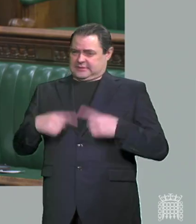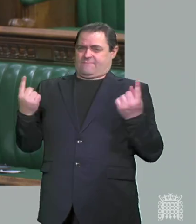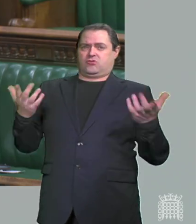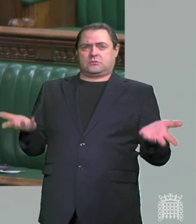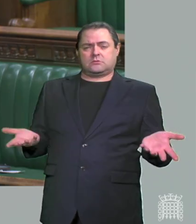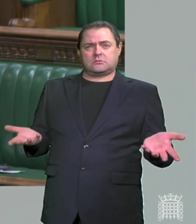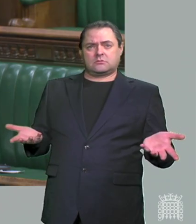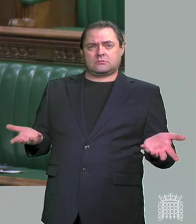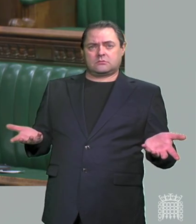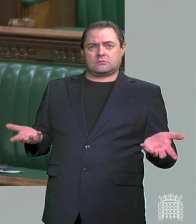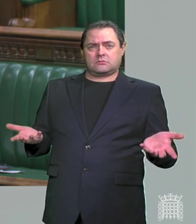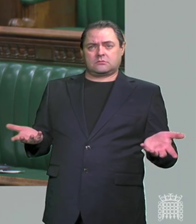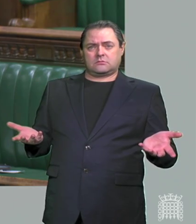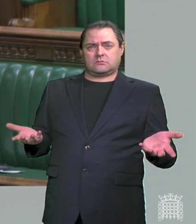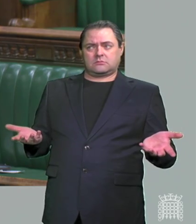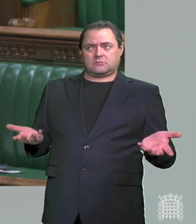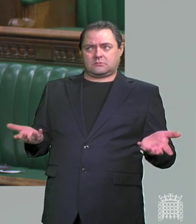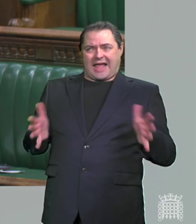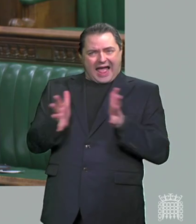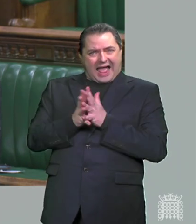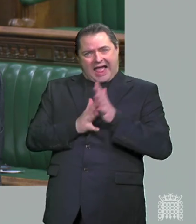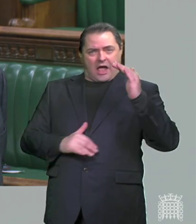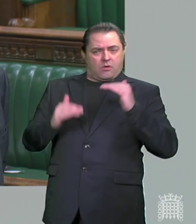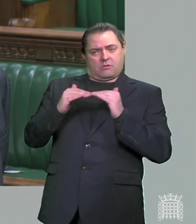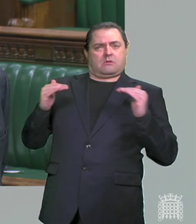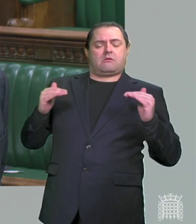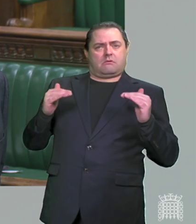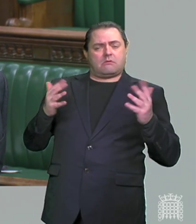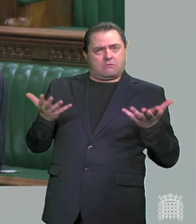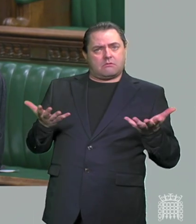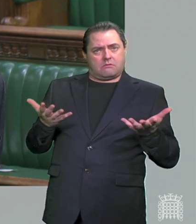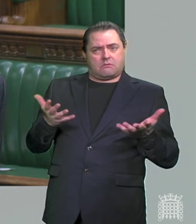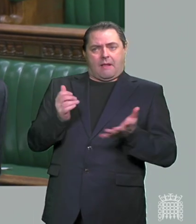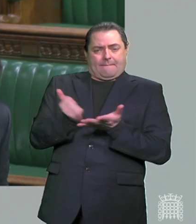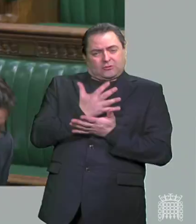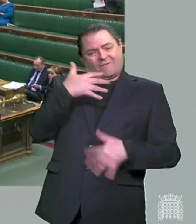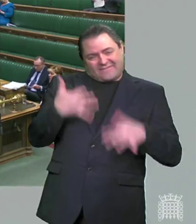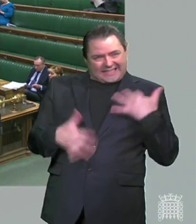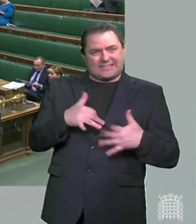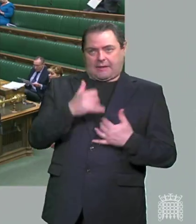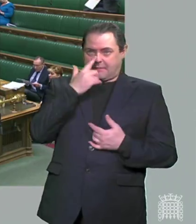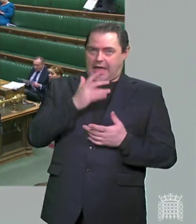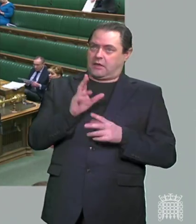What does he intend to do to right that wrong and put victims first?